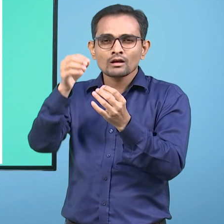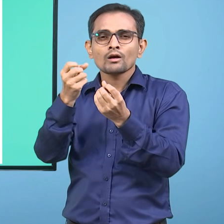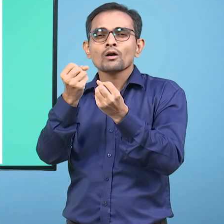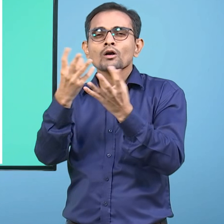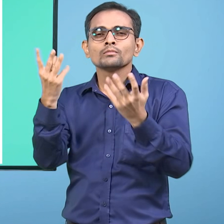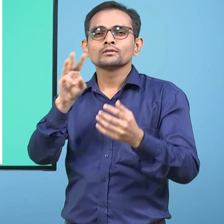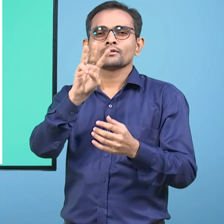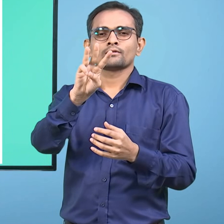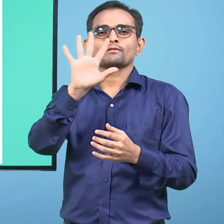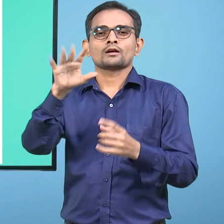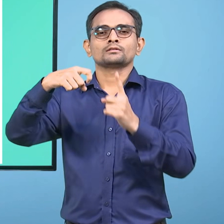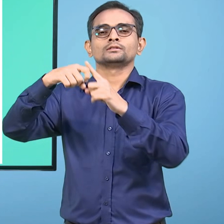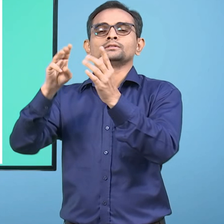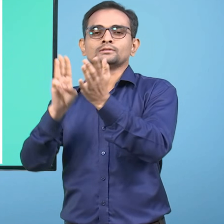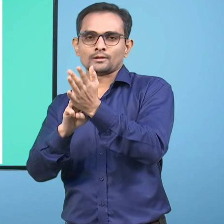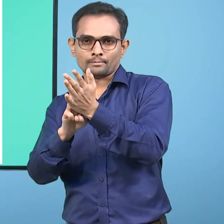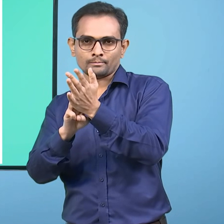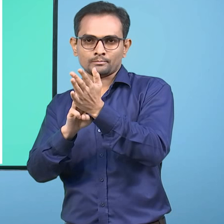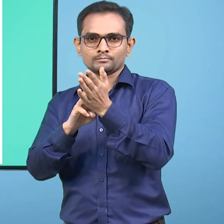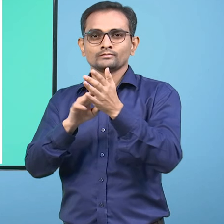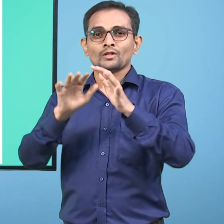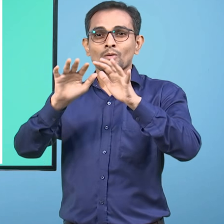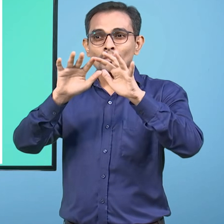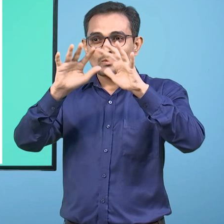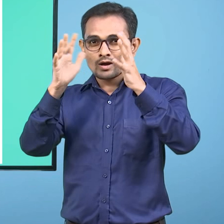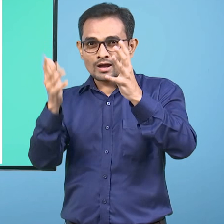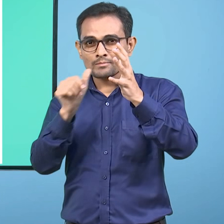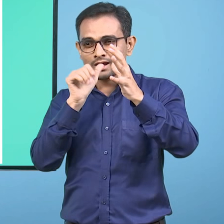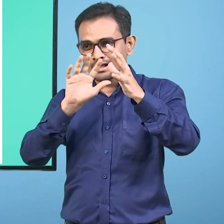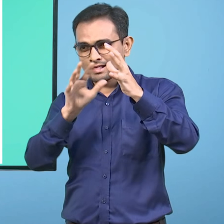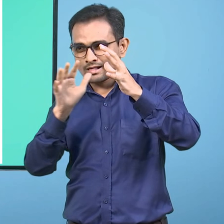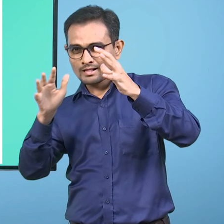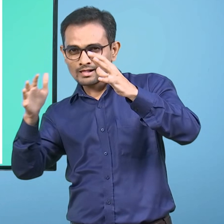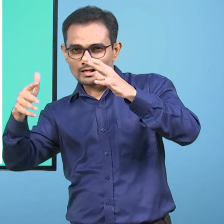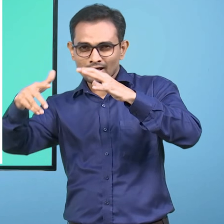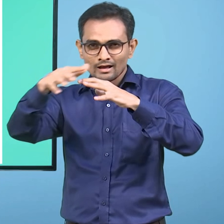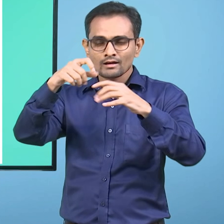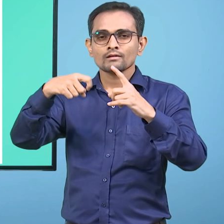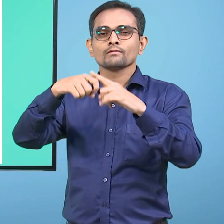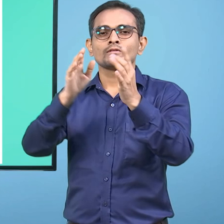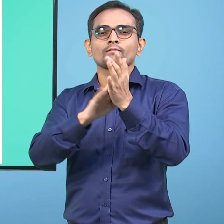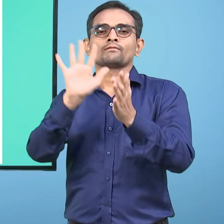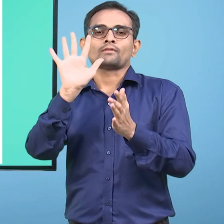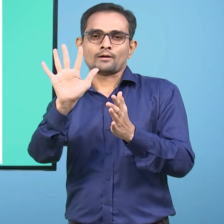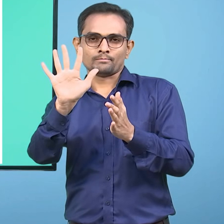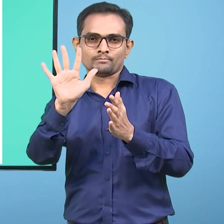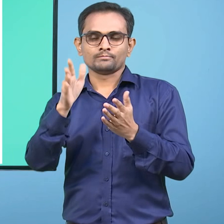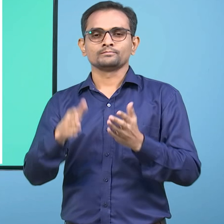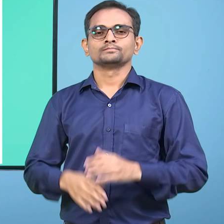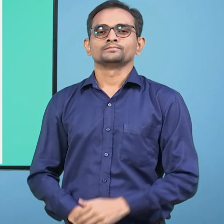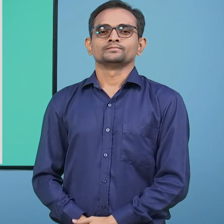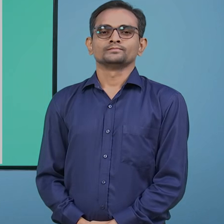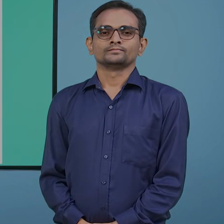on the continental masses and only 5 km. on the ocean floors.